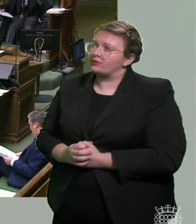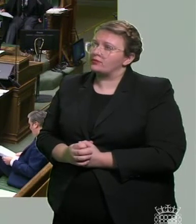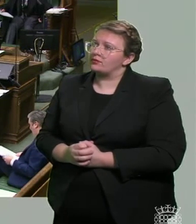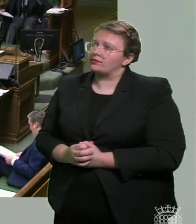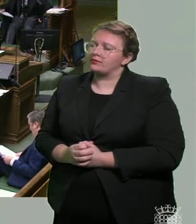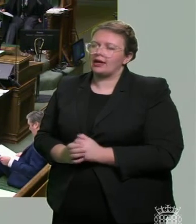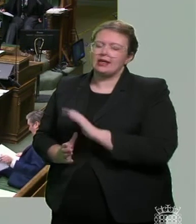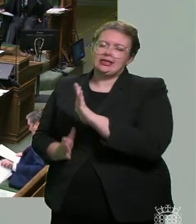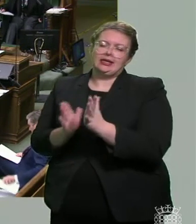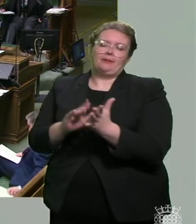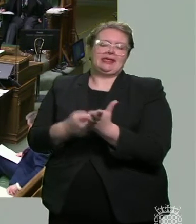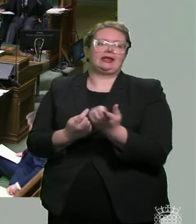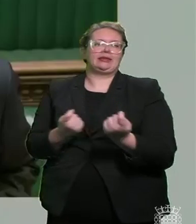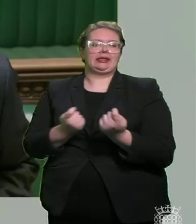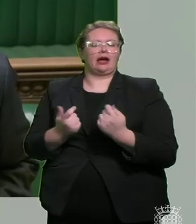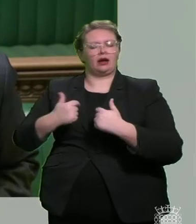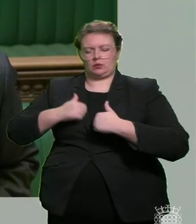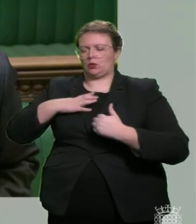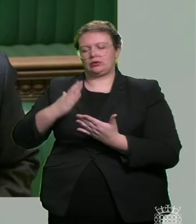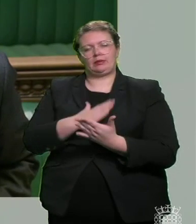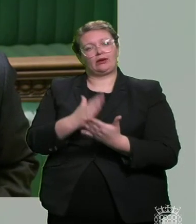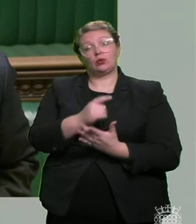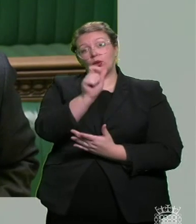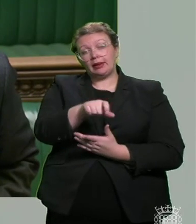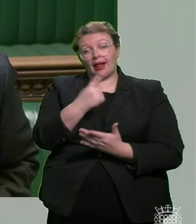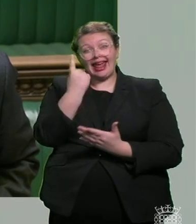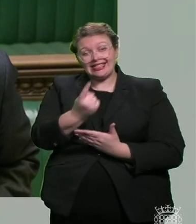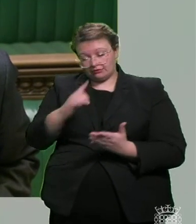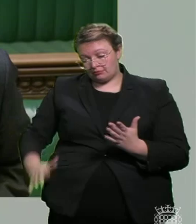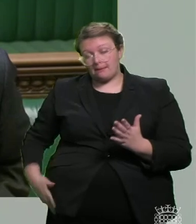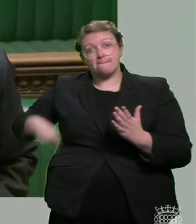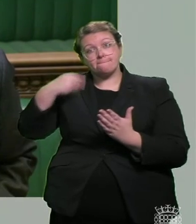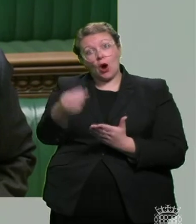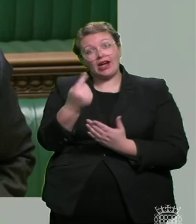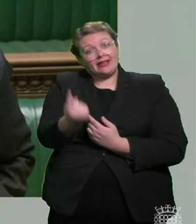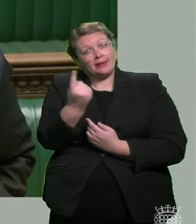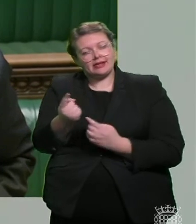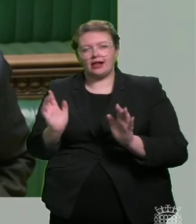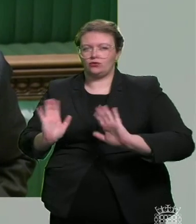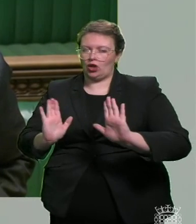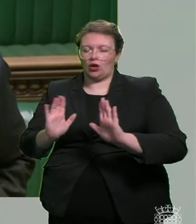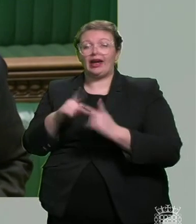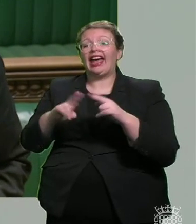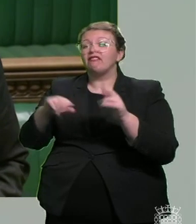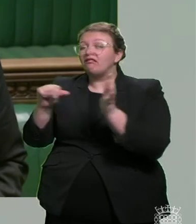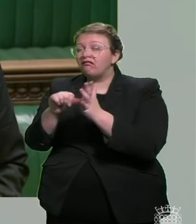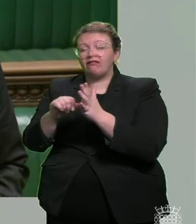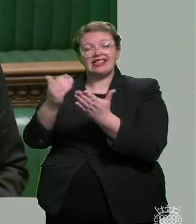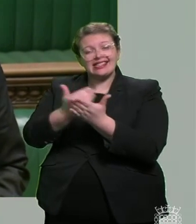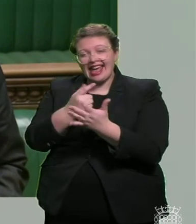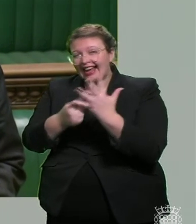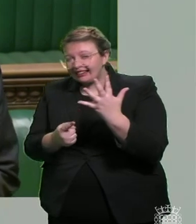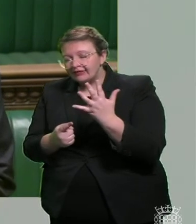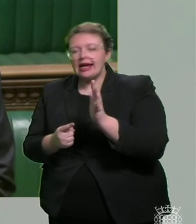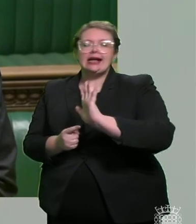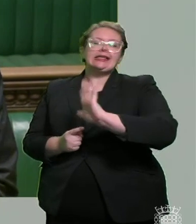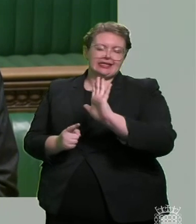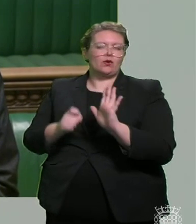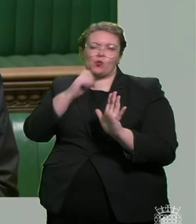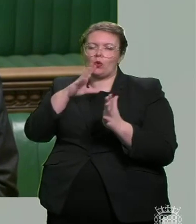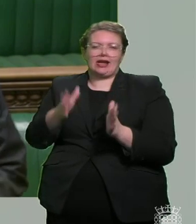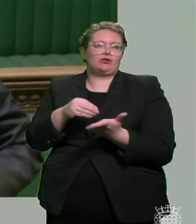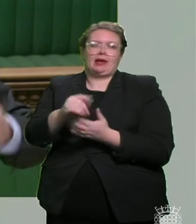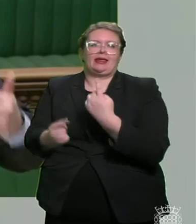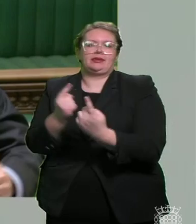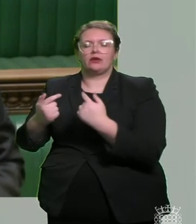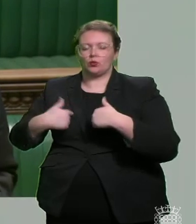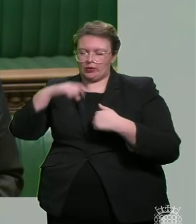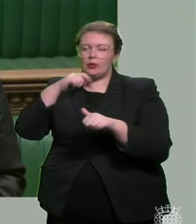We are determined that no leaseholder should have to pay for the unaffordable costs of fixing safety defects that they did not cause and are no fault of their own.